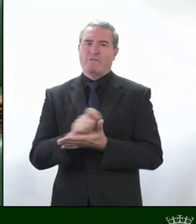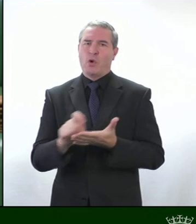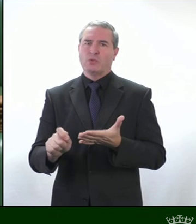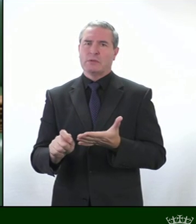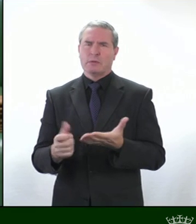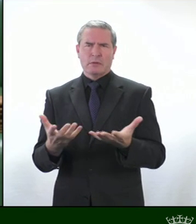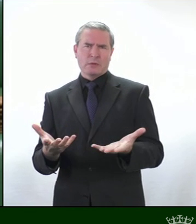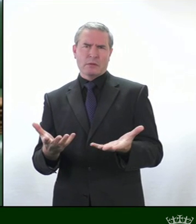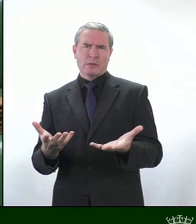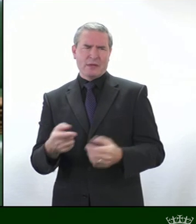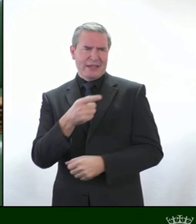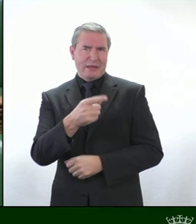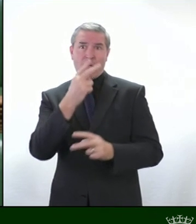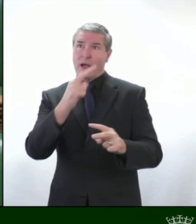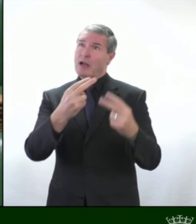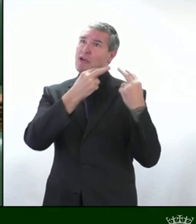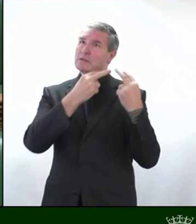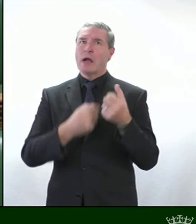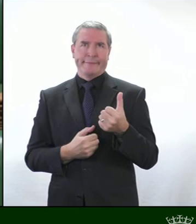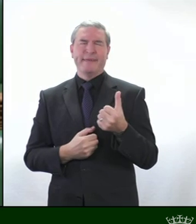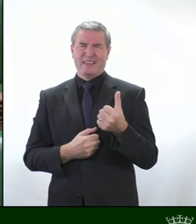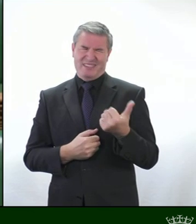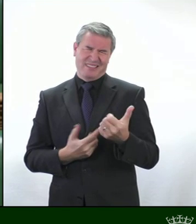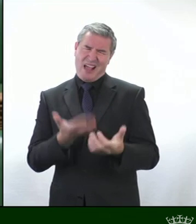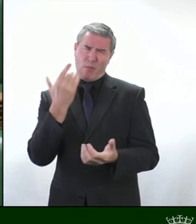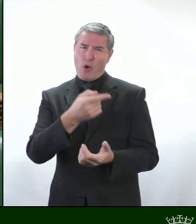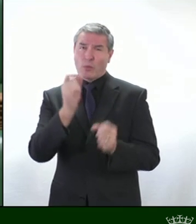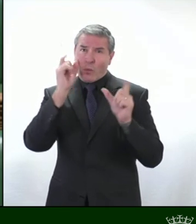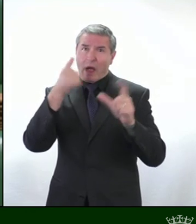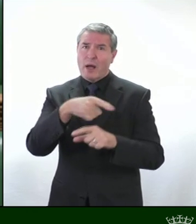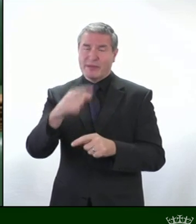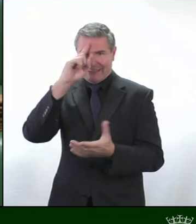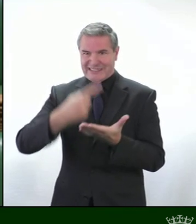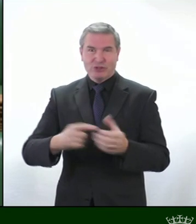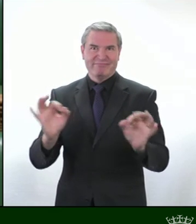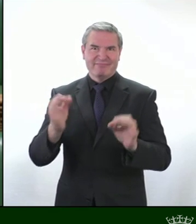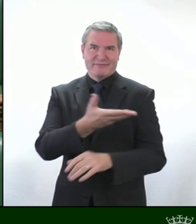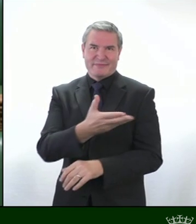Captain Hindsight is rising rapidly up the ranks and has become General Indecision.